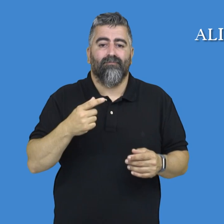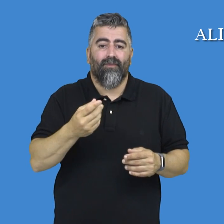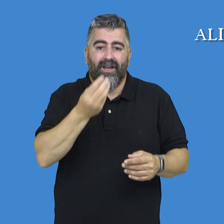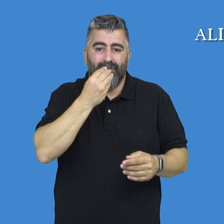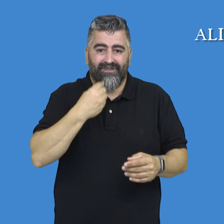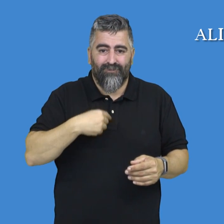comer